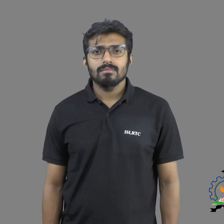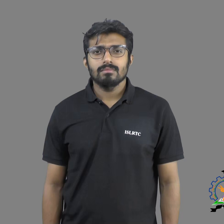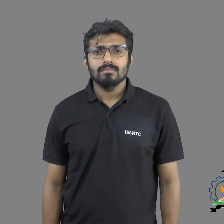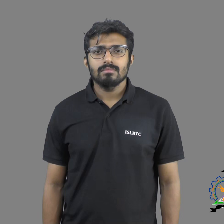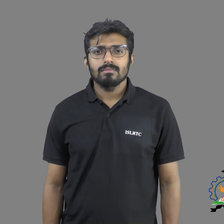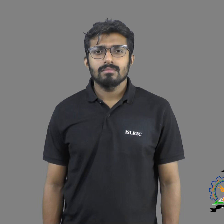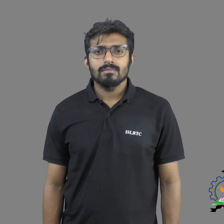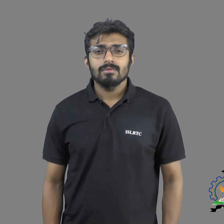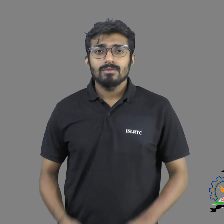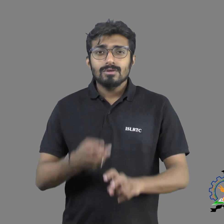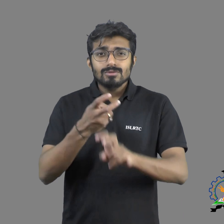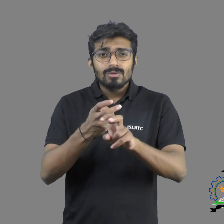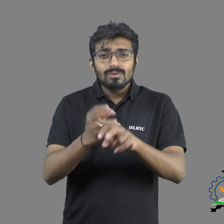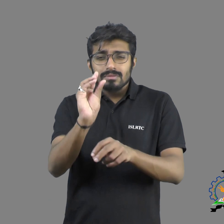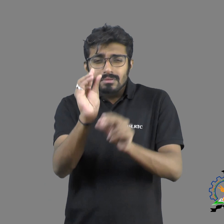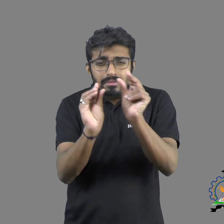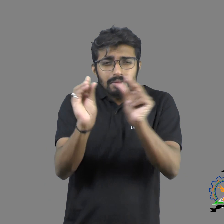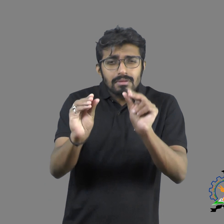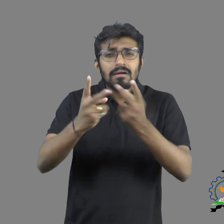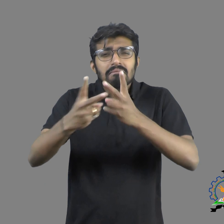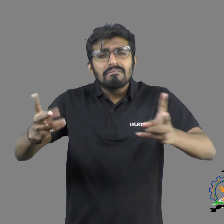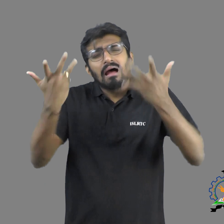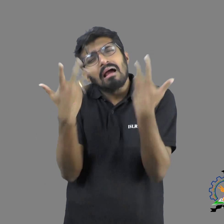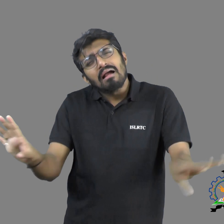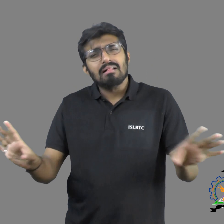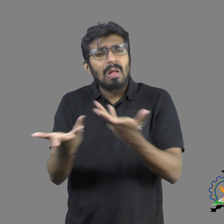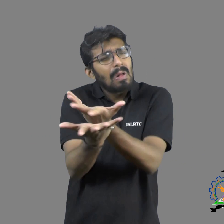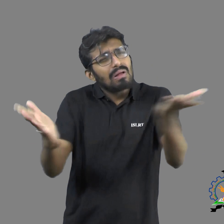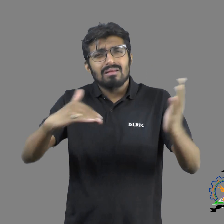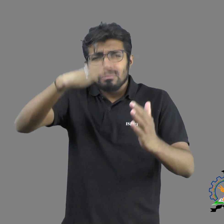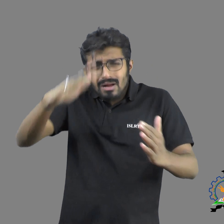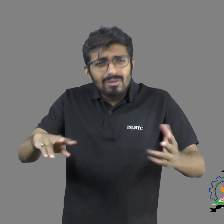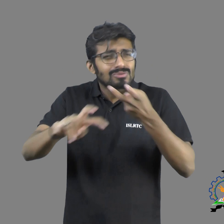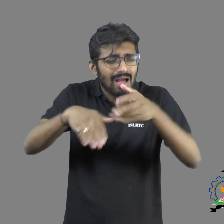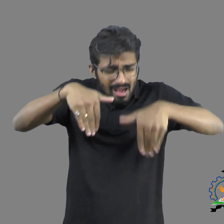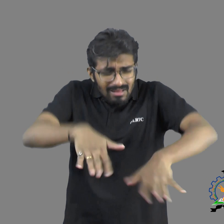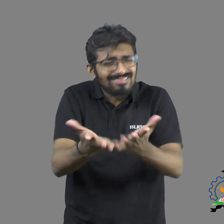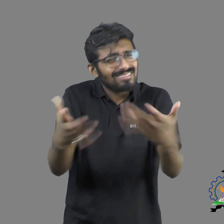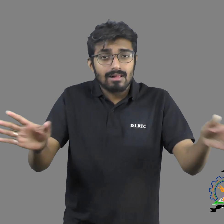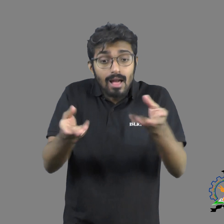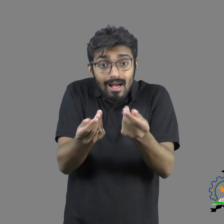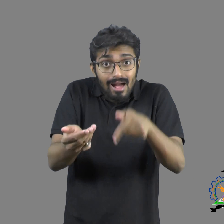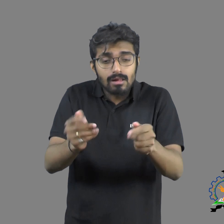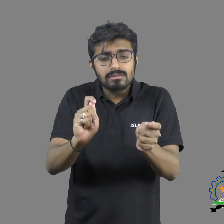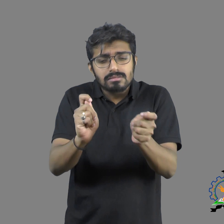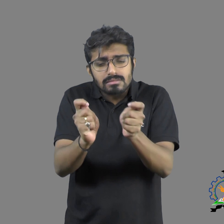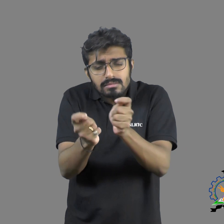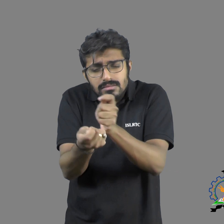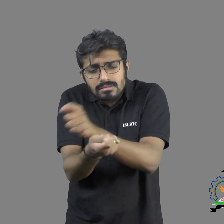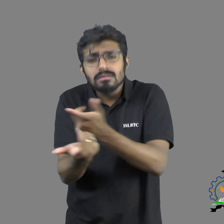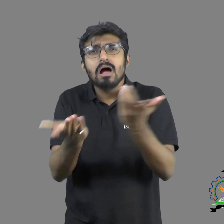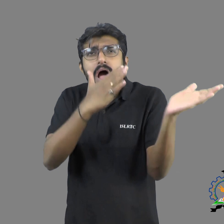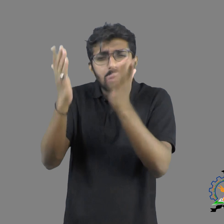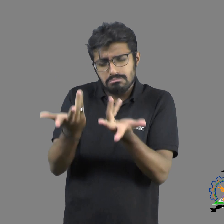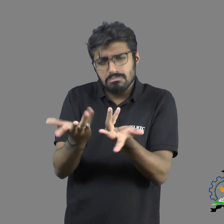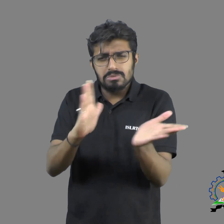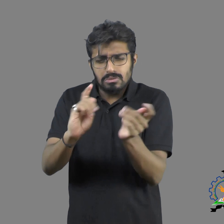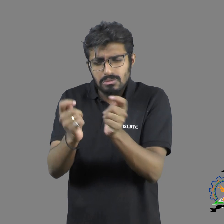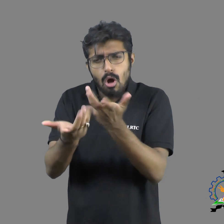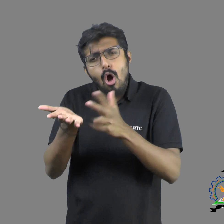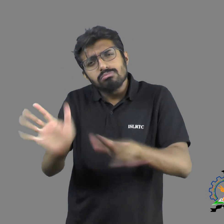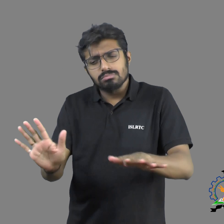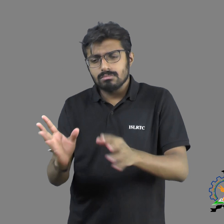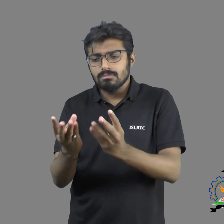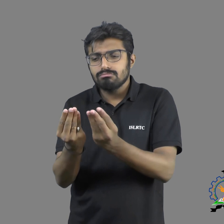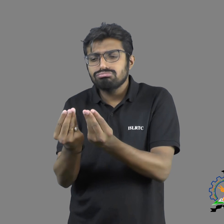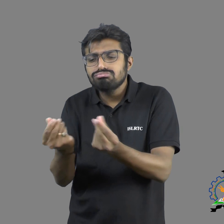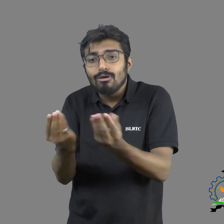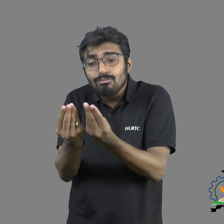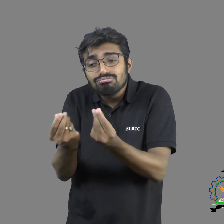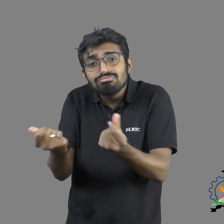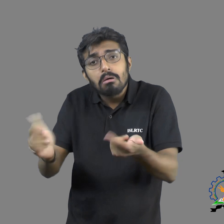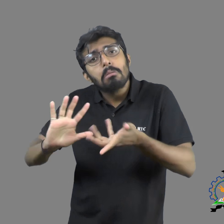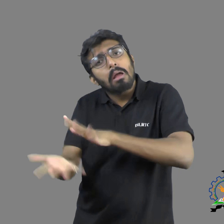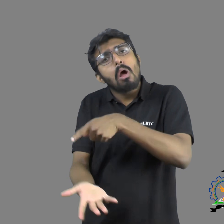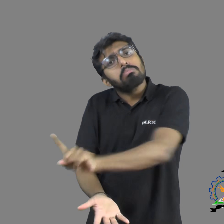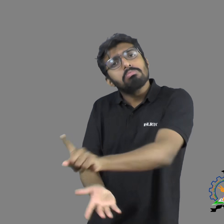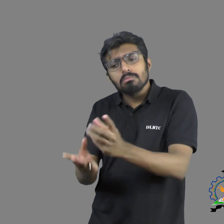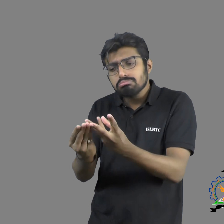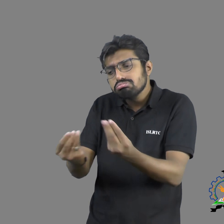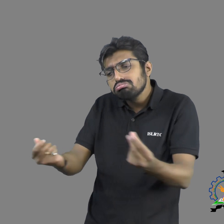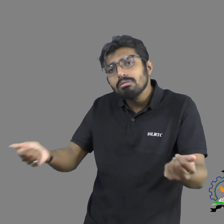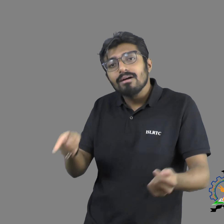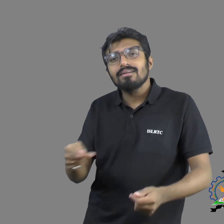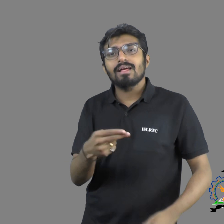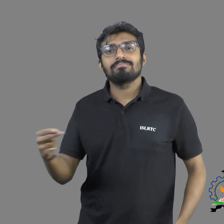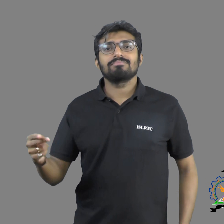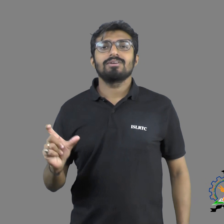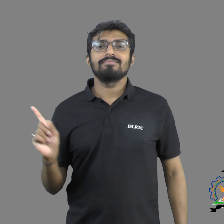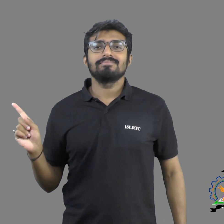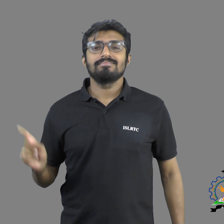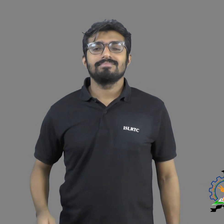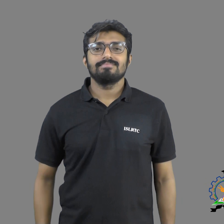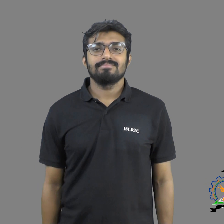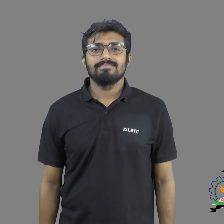Soil Formation